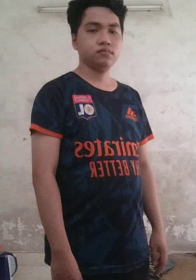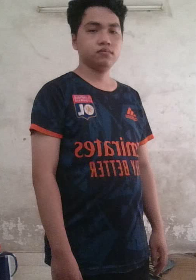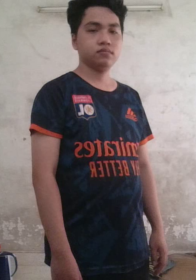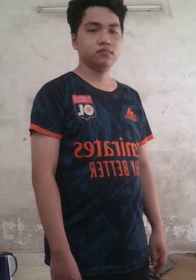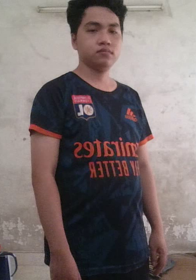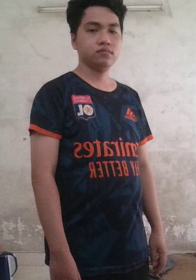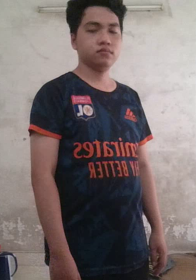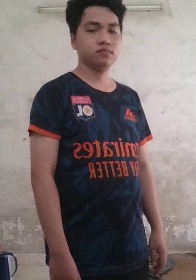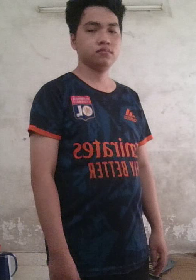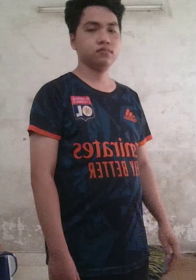ă